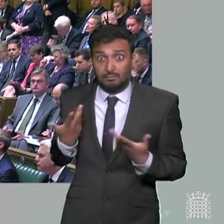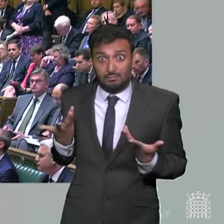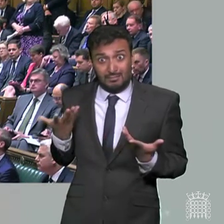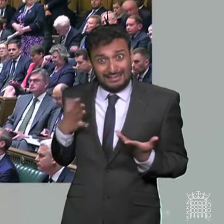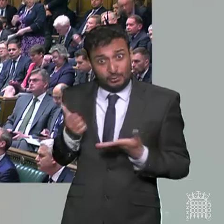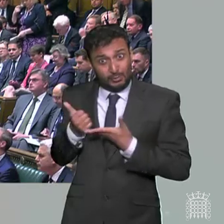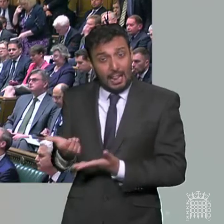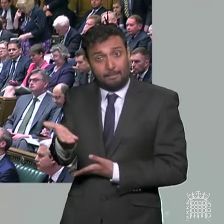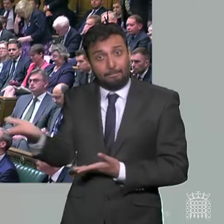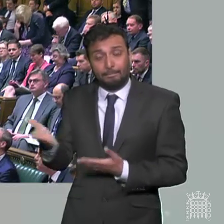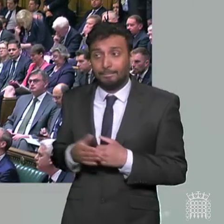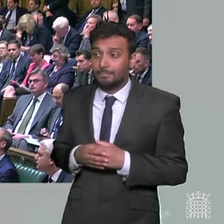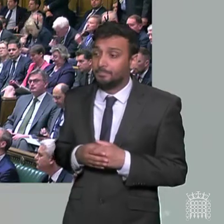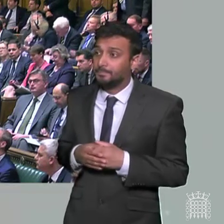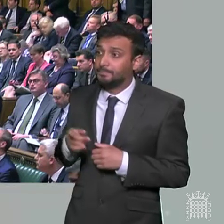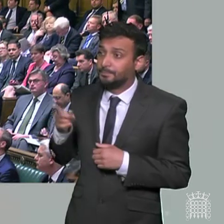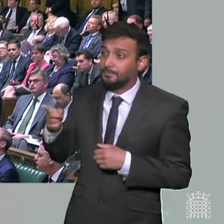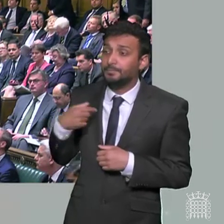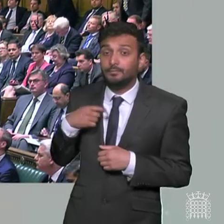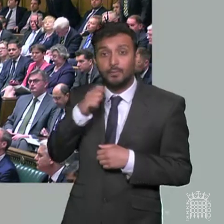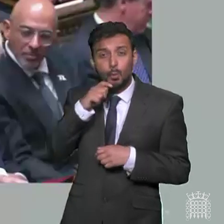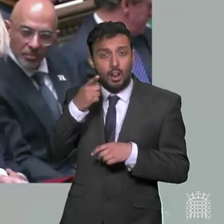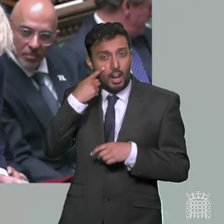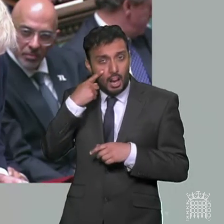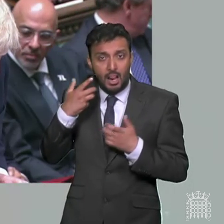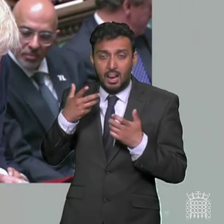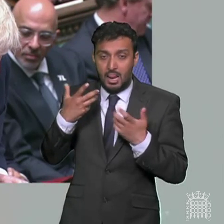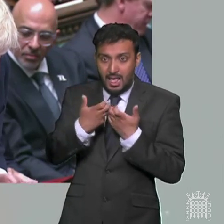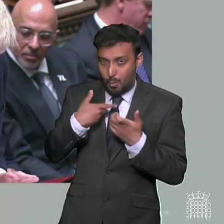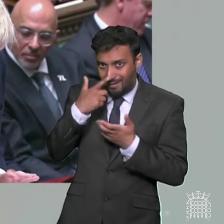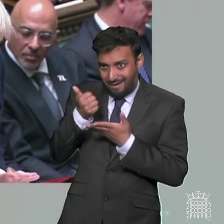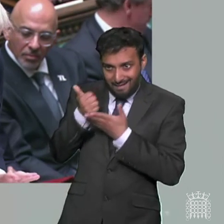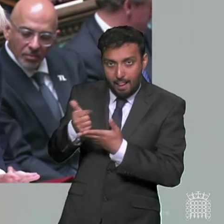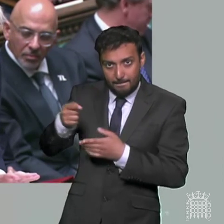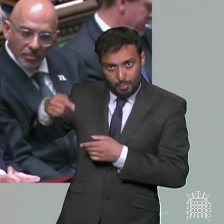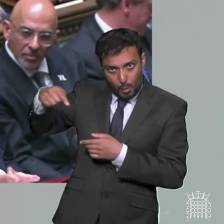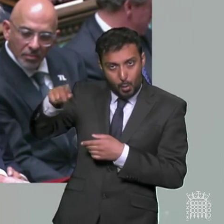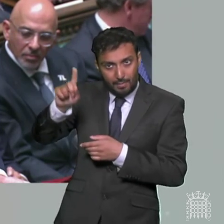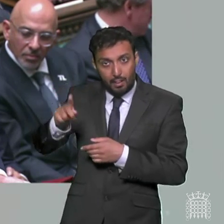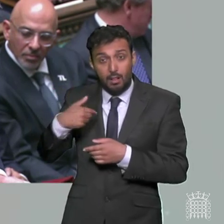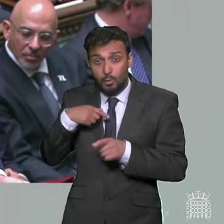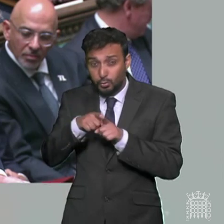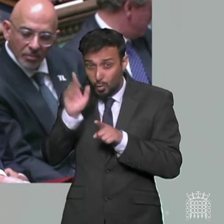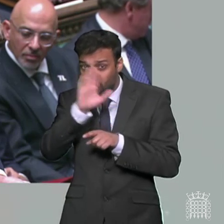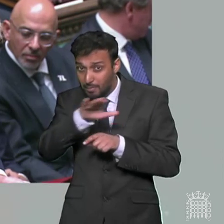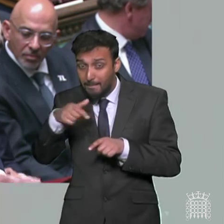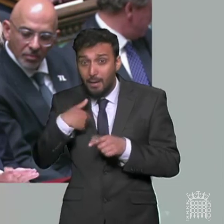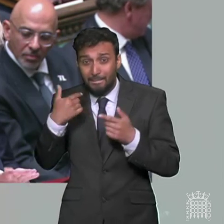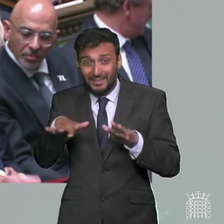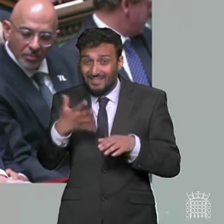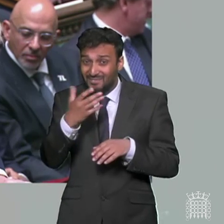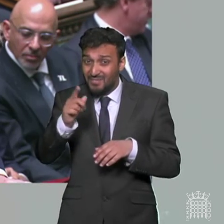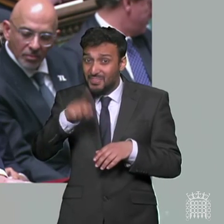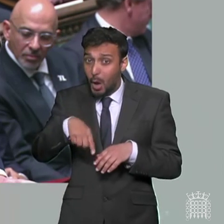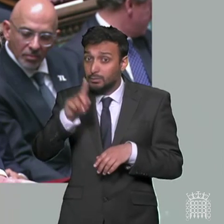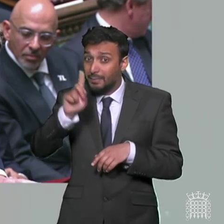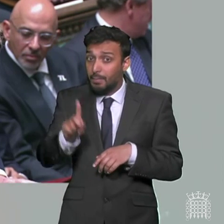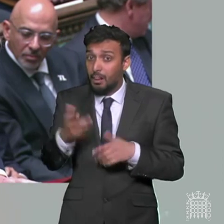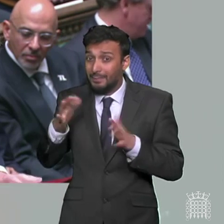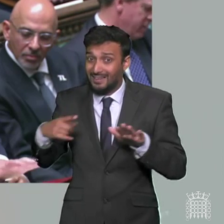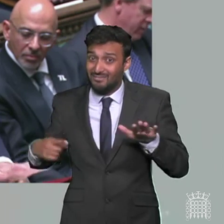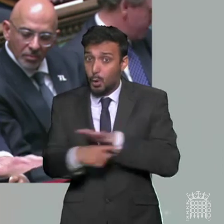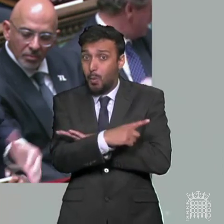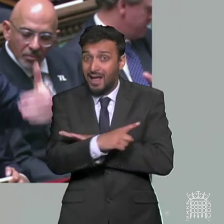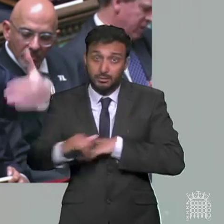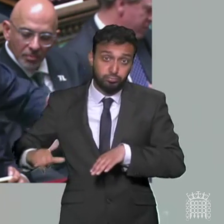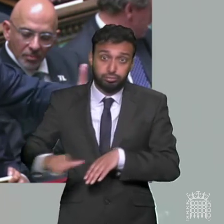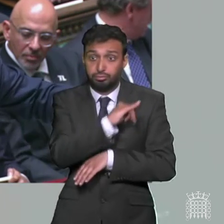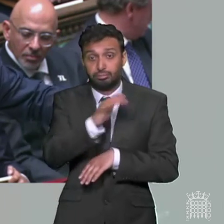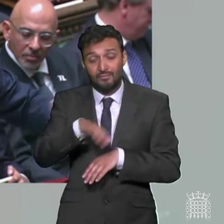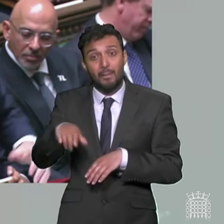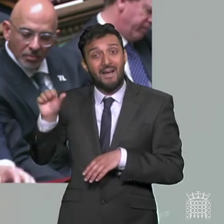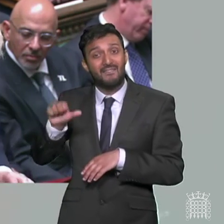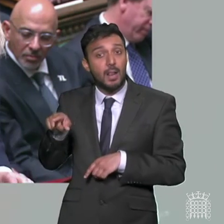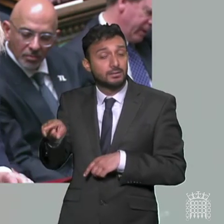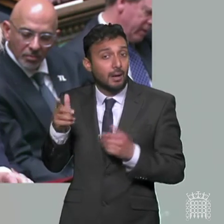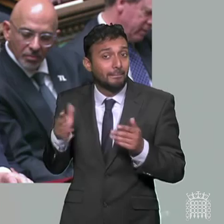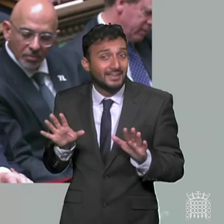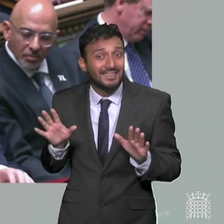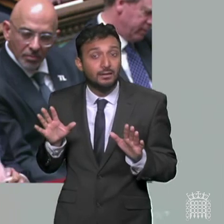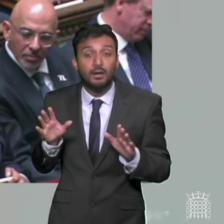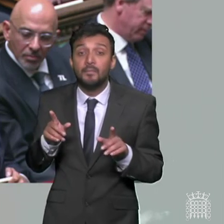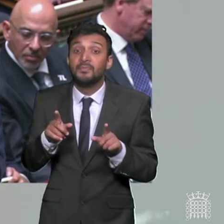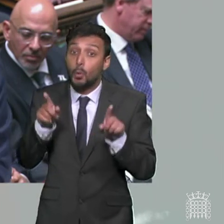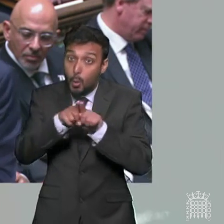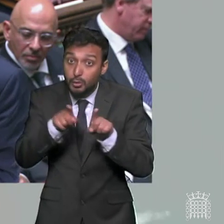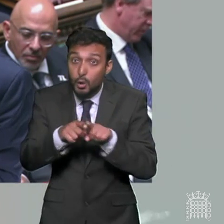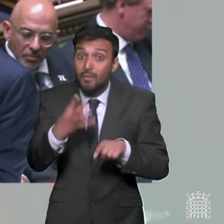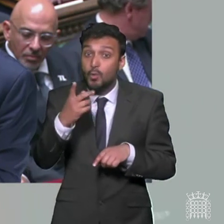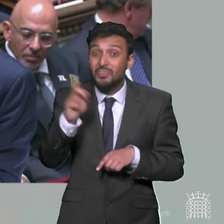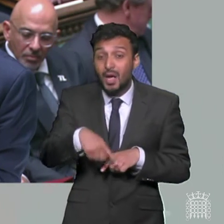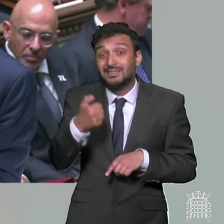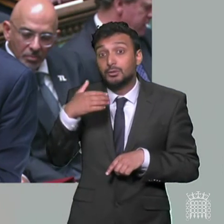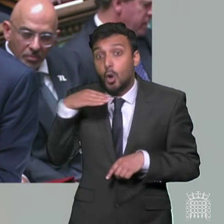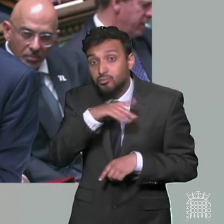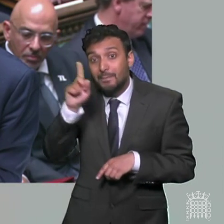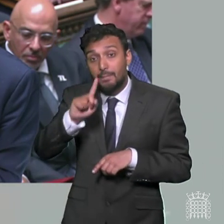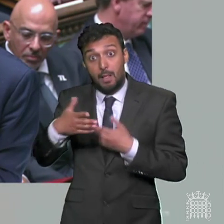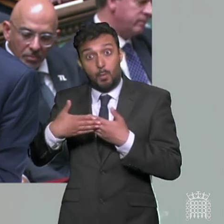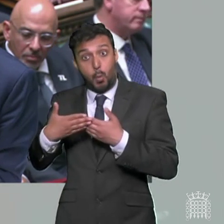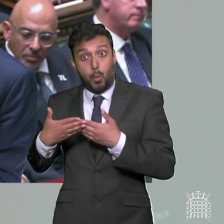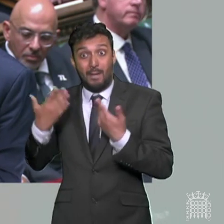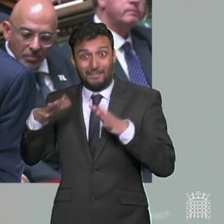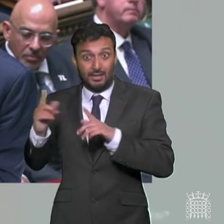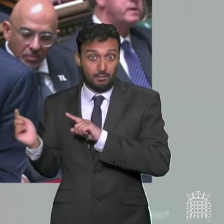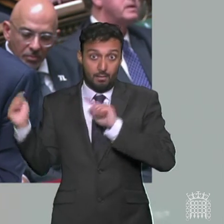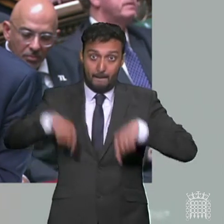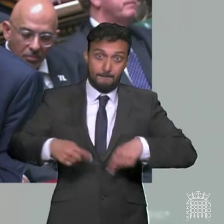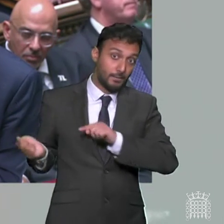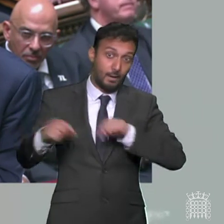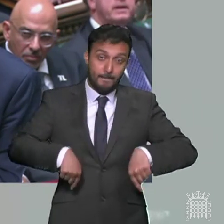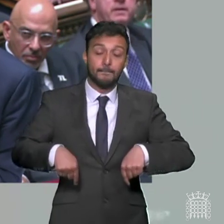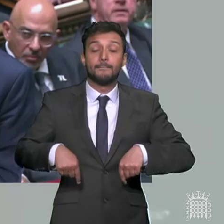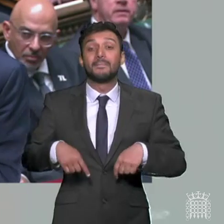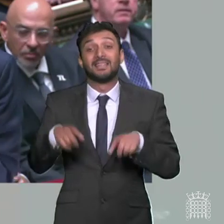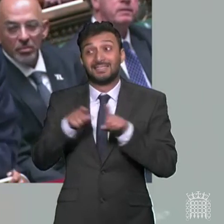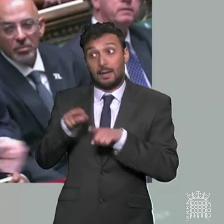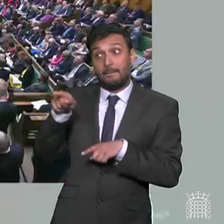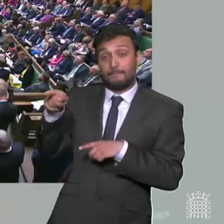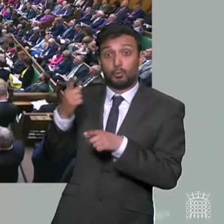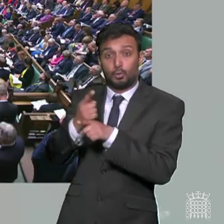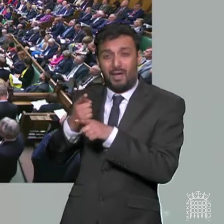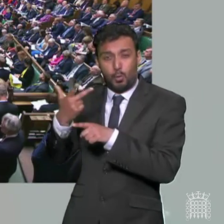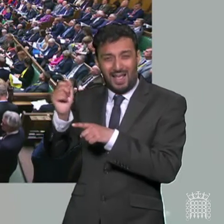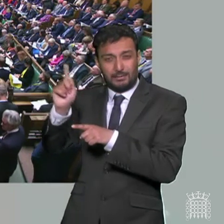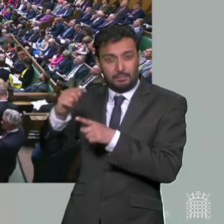I will see what we can do to help those particular people but I just remind the House that we not only evacuated 25,000 people under Op Pitting, which was a great credit to this country, but since then have supported 4,600 more to come to this country, and we will do what we can to help the people my honourable Friend mentions.